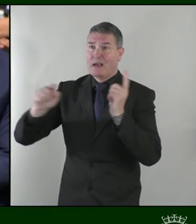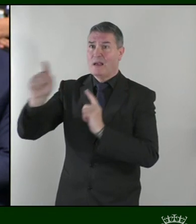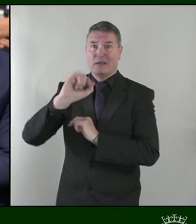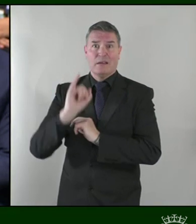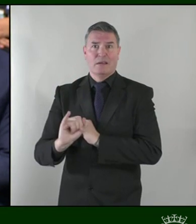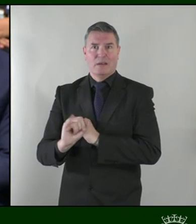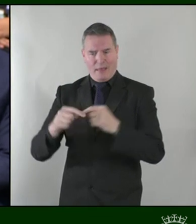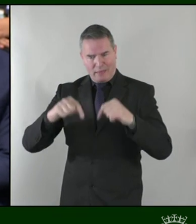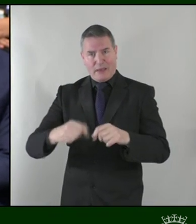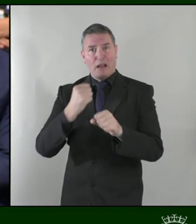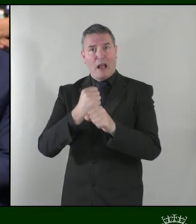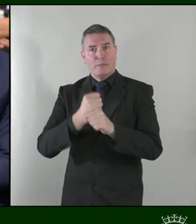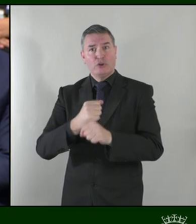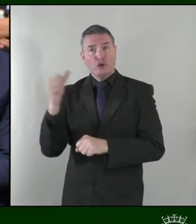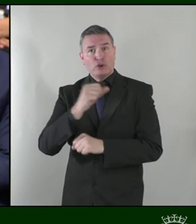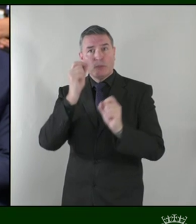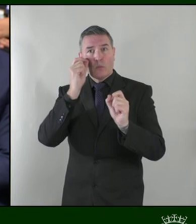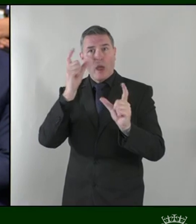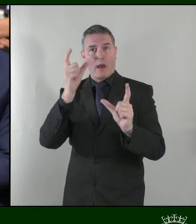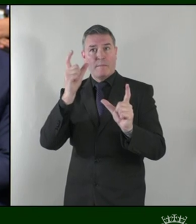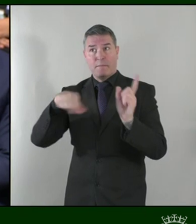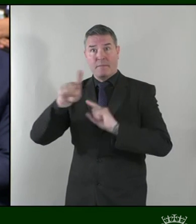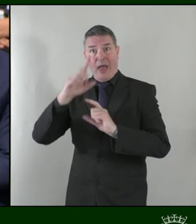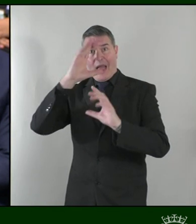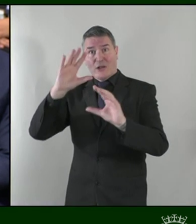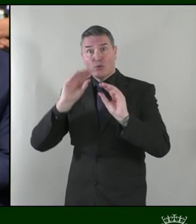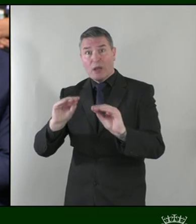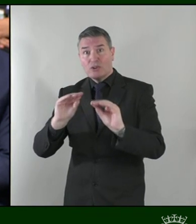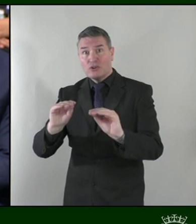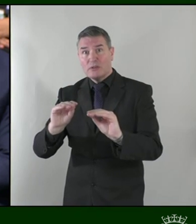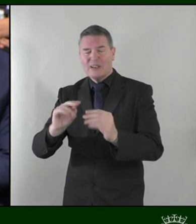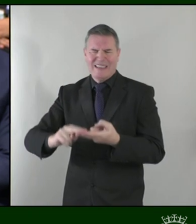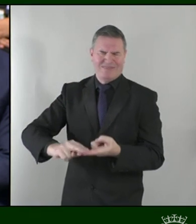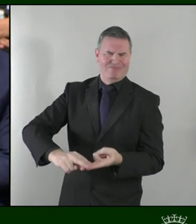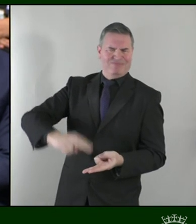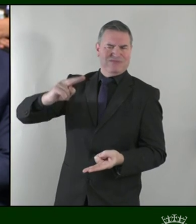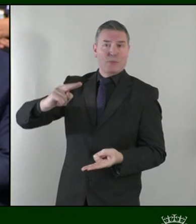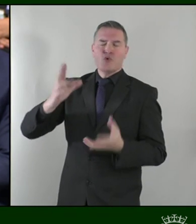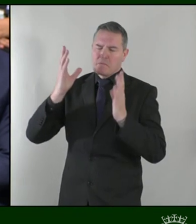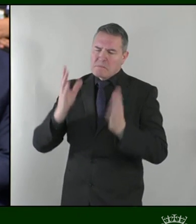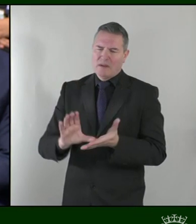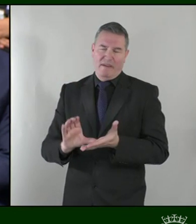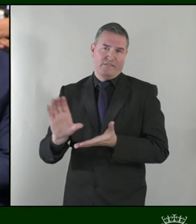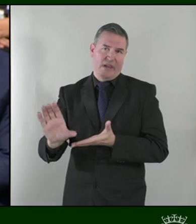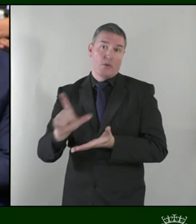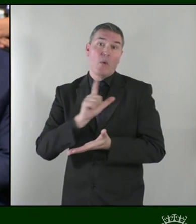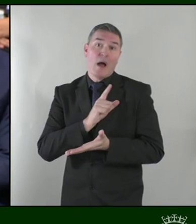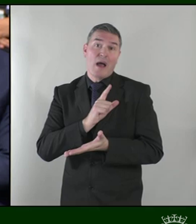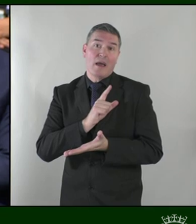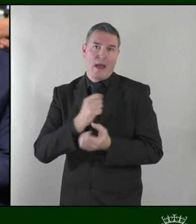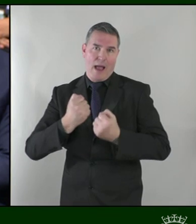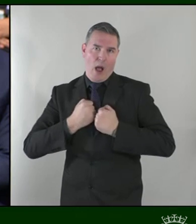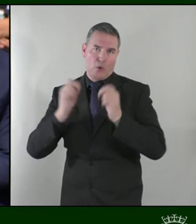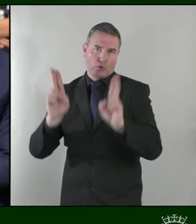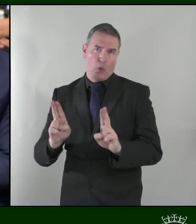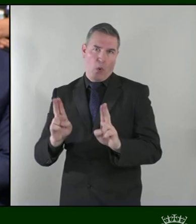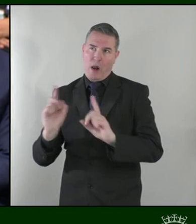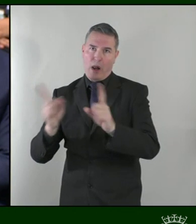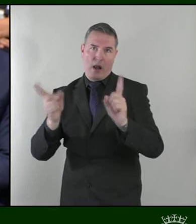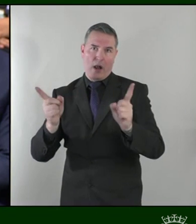When will the Government understand that the cost of education is high, but that it is a worthy investment in the future of our schools?